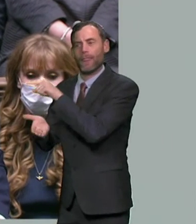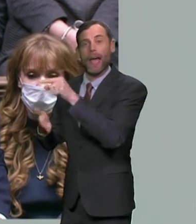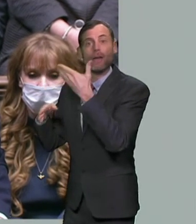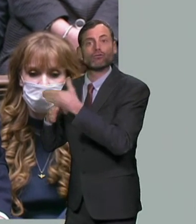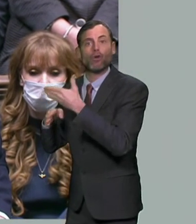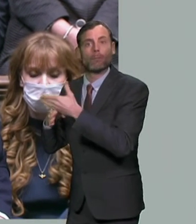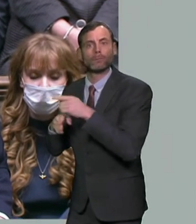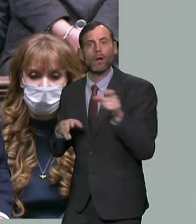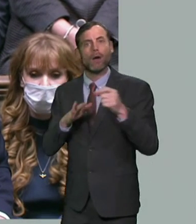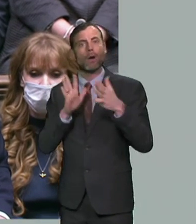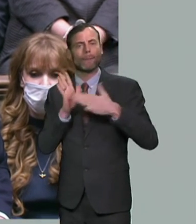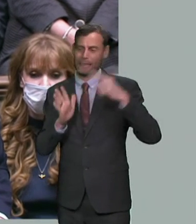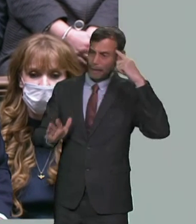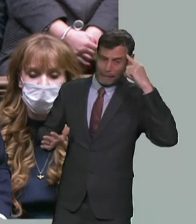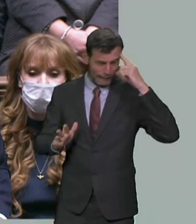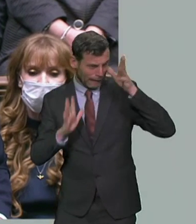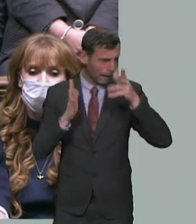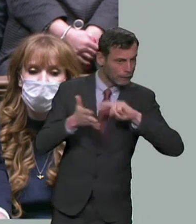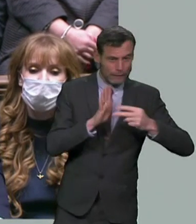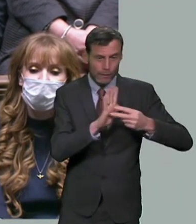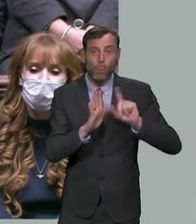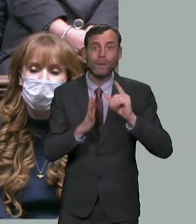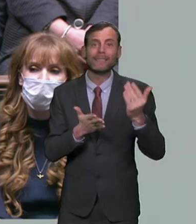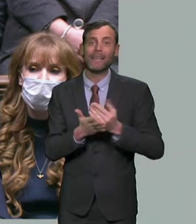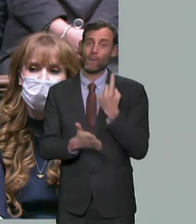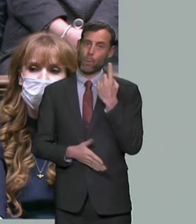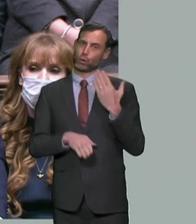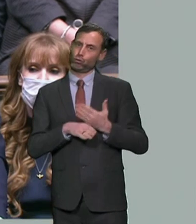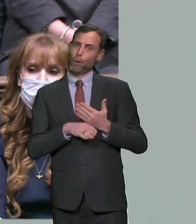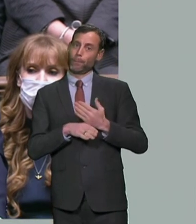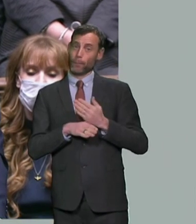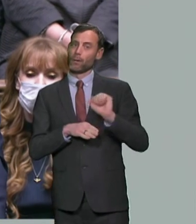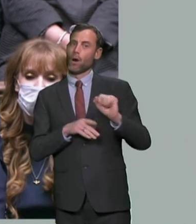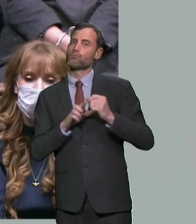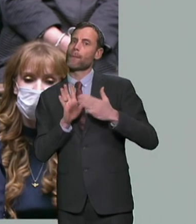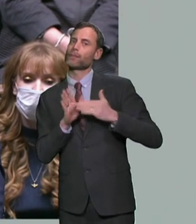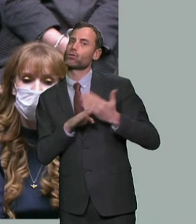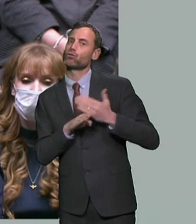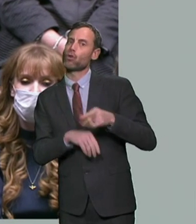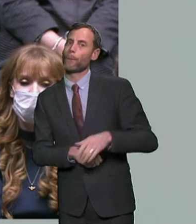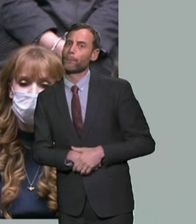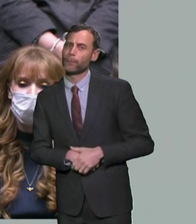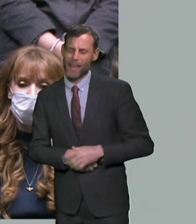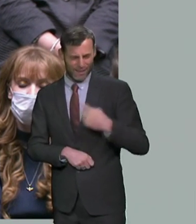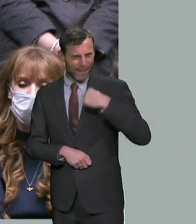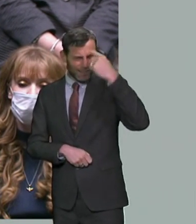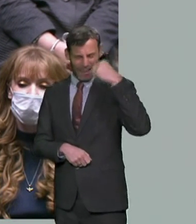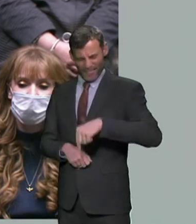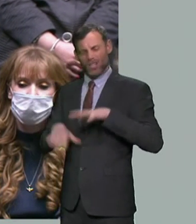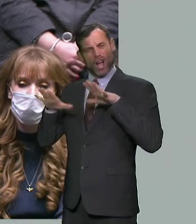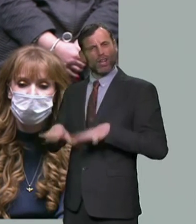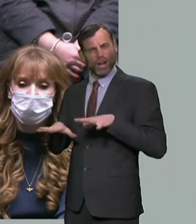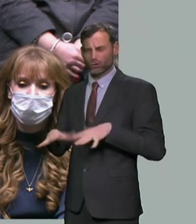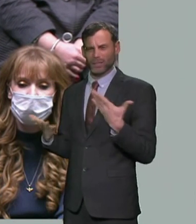Does not the country deserve so much better than this out-of-touch, out-of-control, out-of-ideas and soon to be out-of-office Prime Minister?